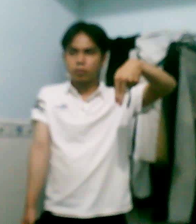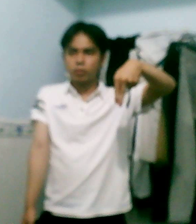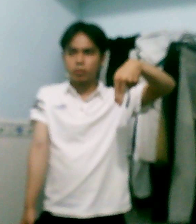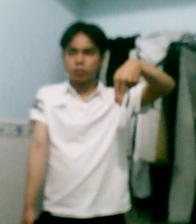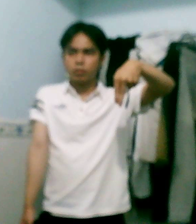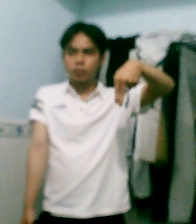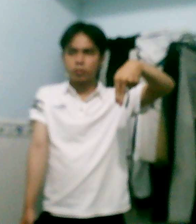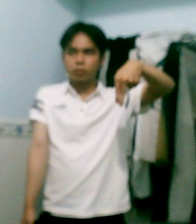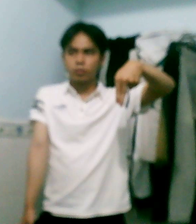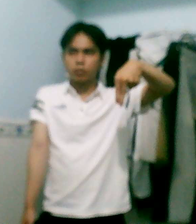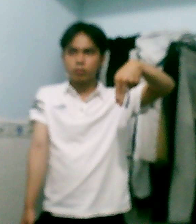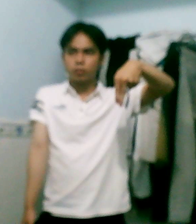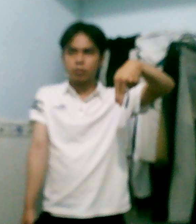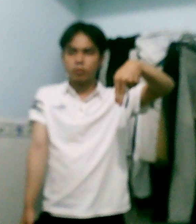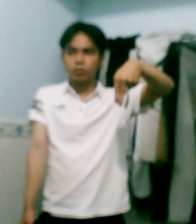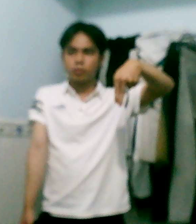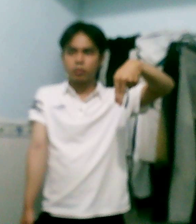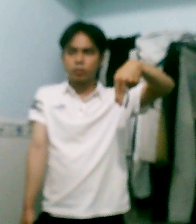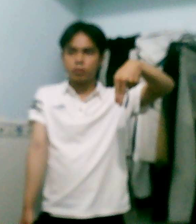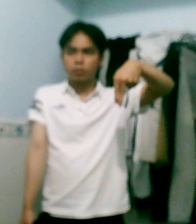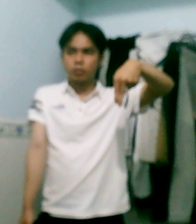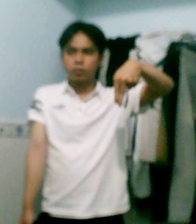n